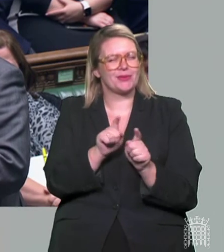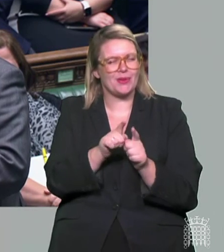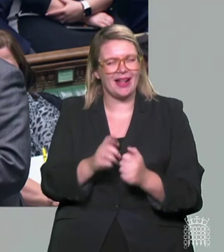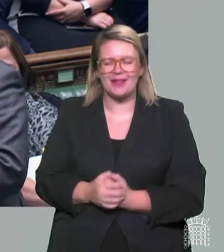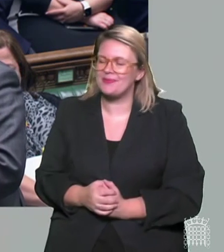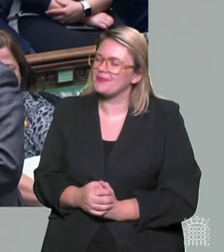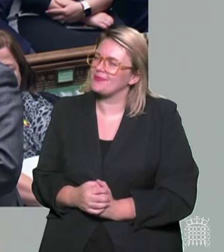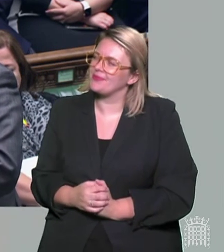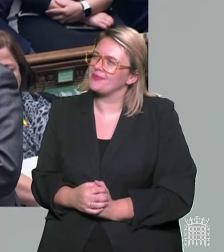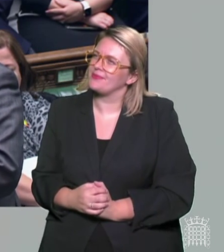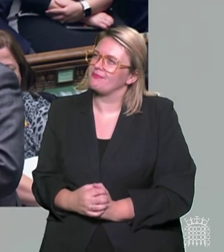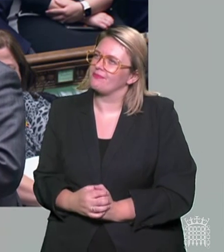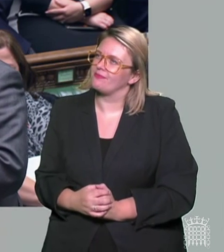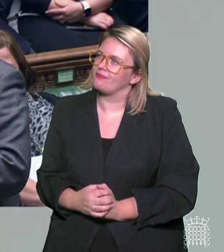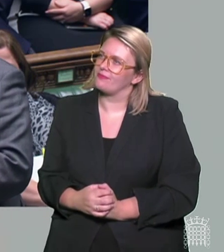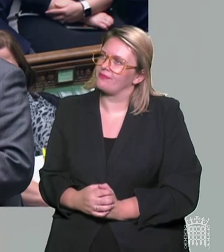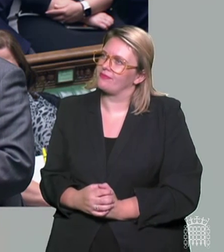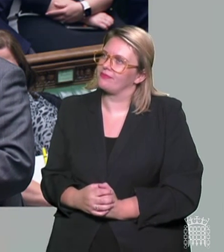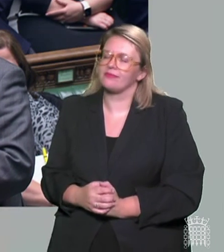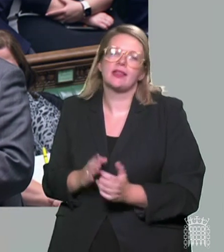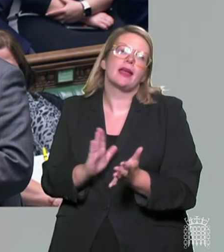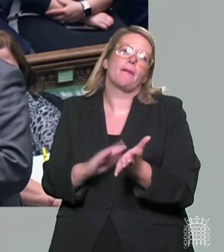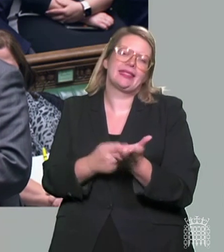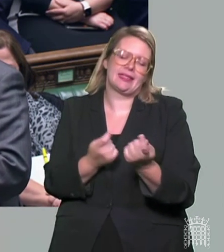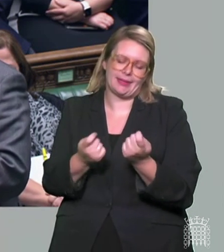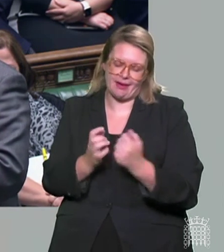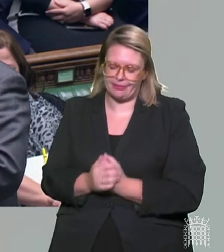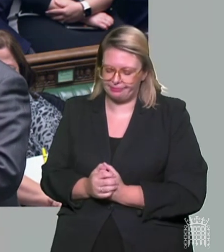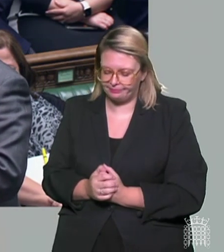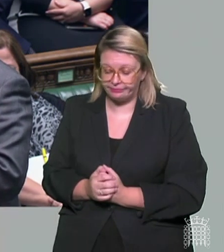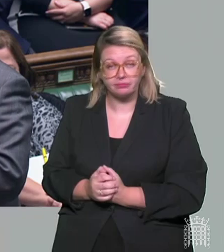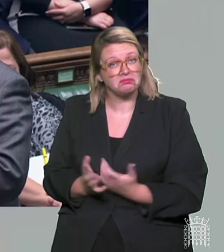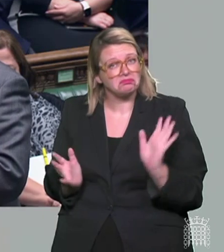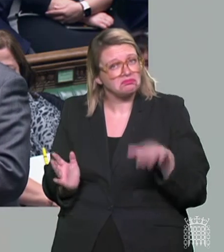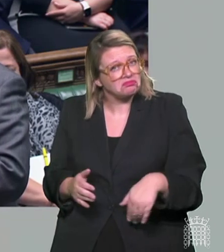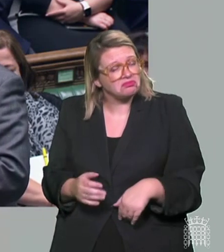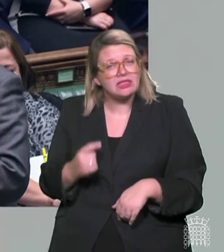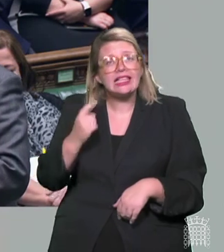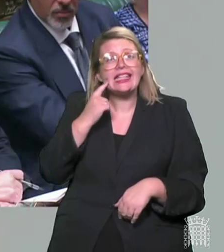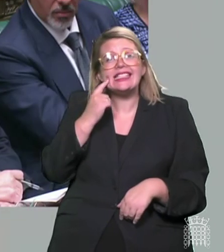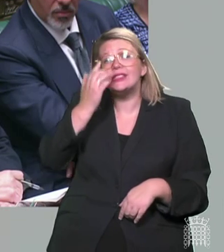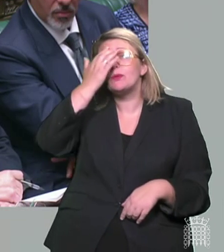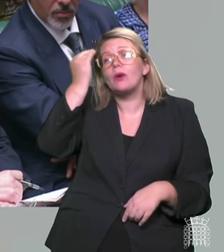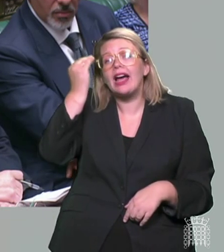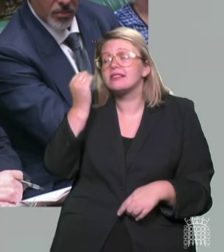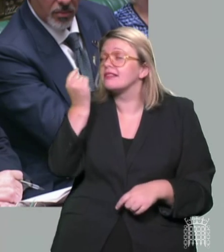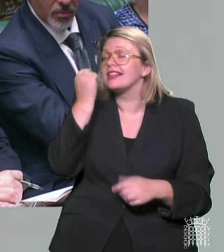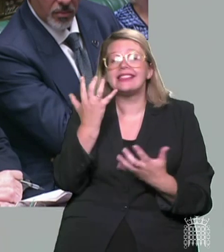It is easy to forget that only 10 days ago the Prime Minister was dreaming of a third term.